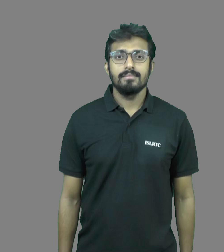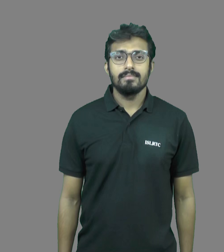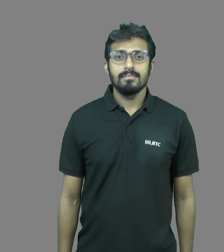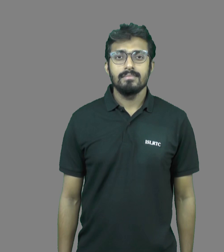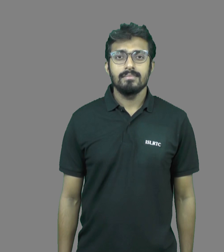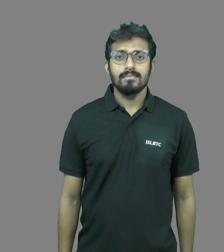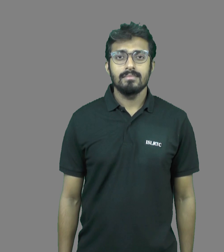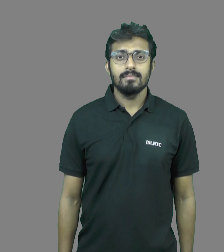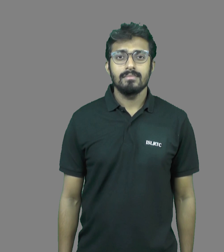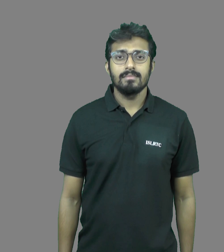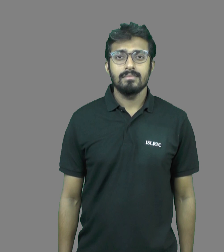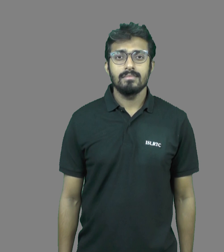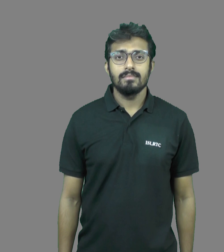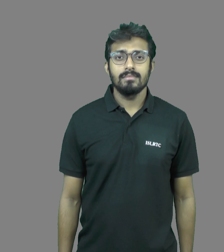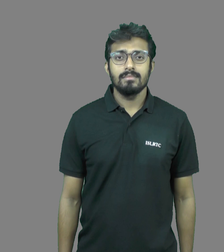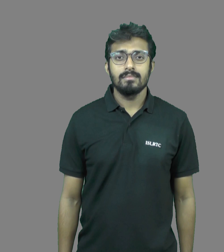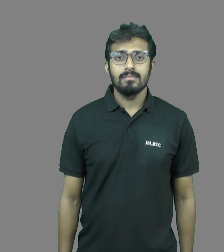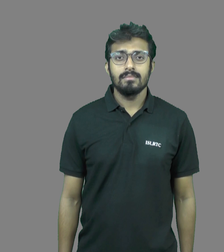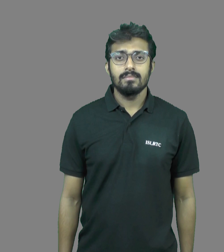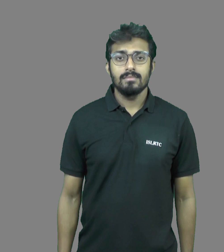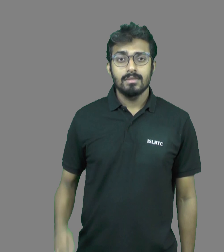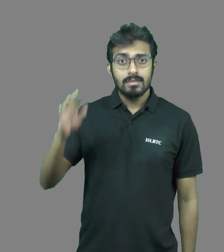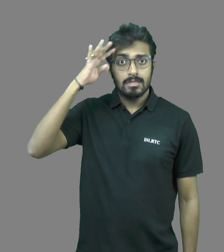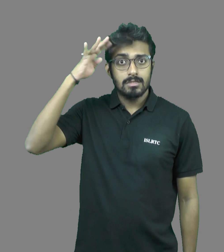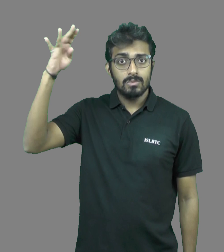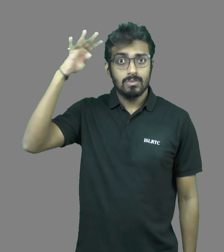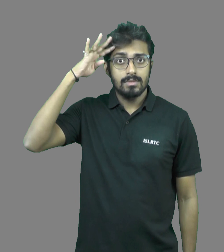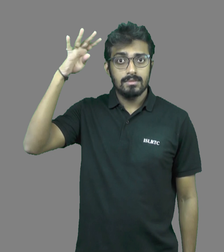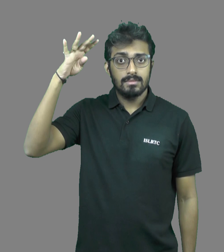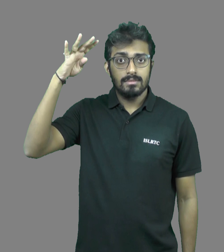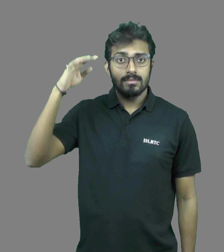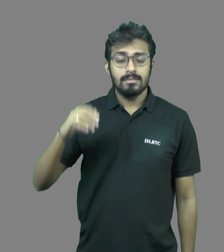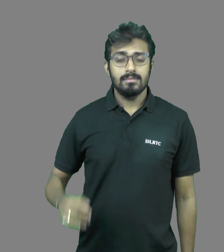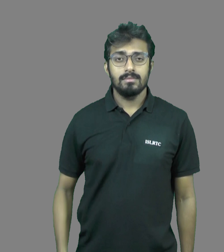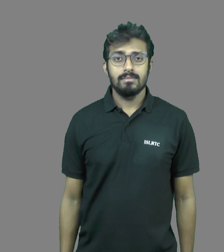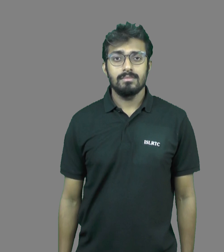Theory